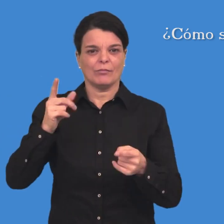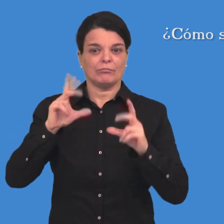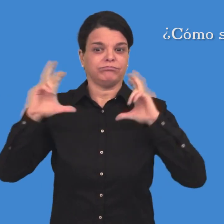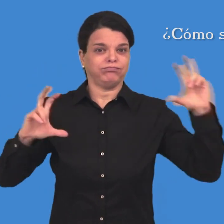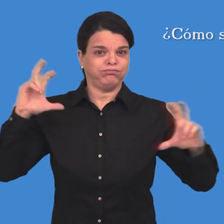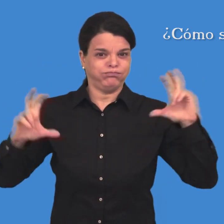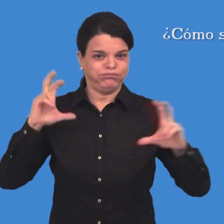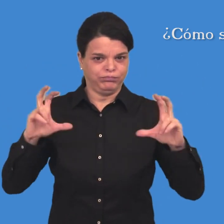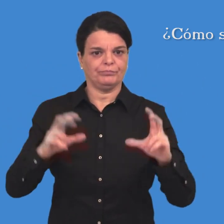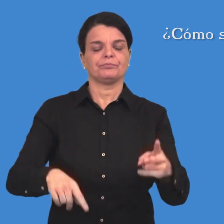gordo